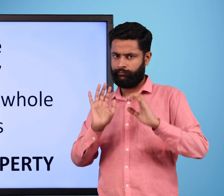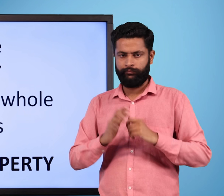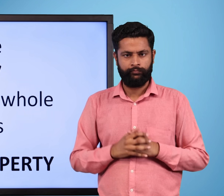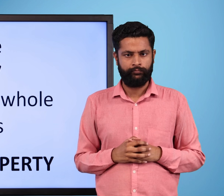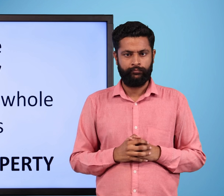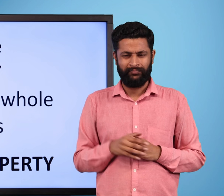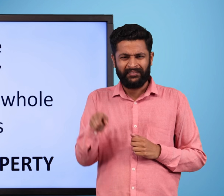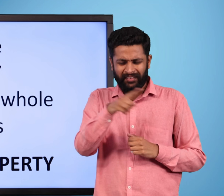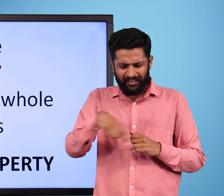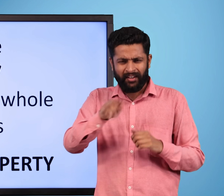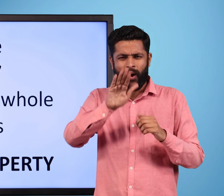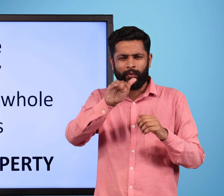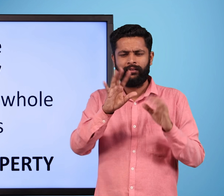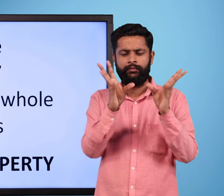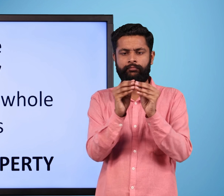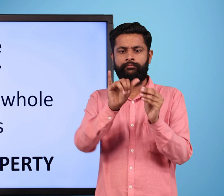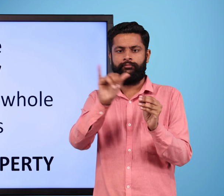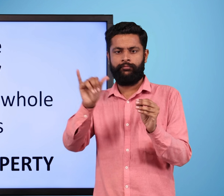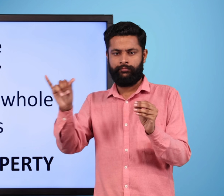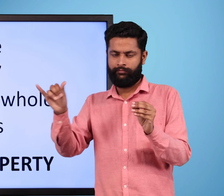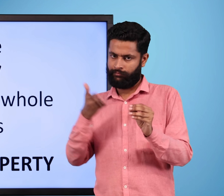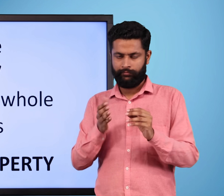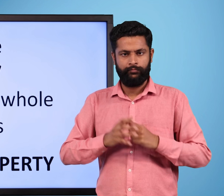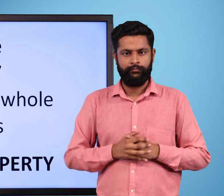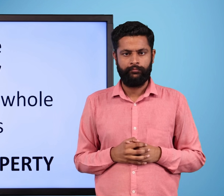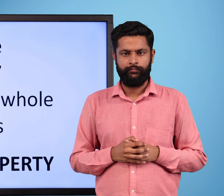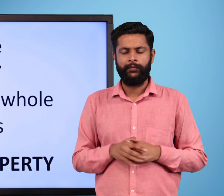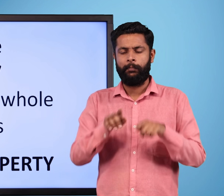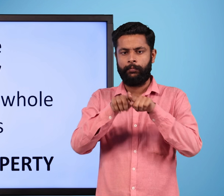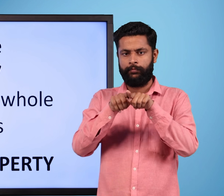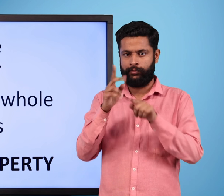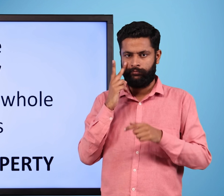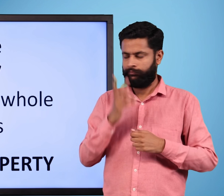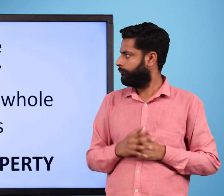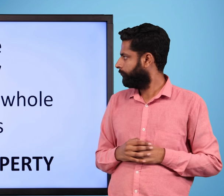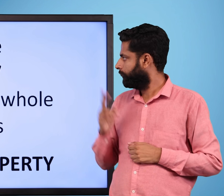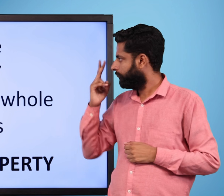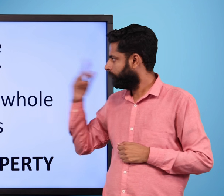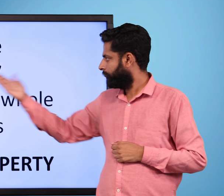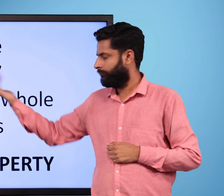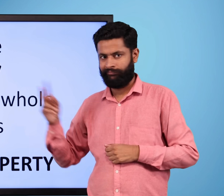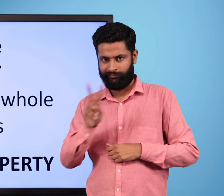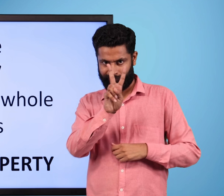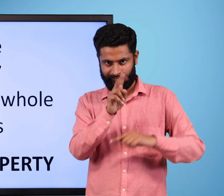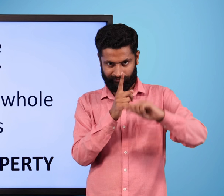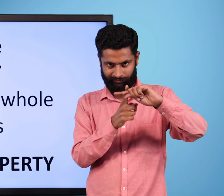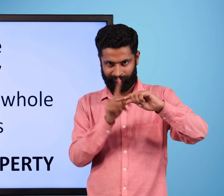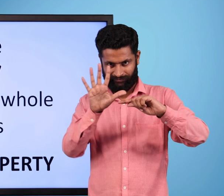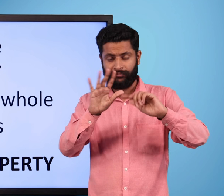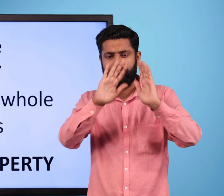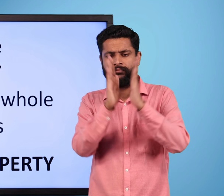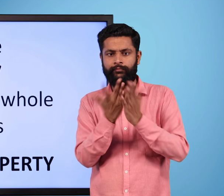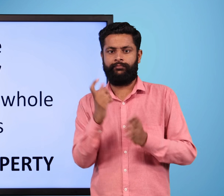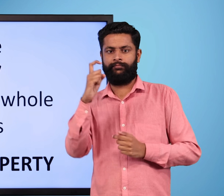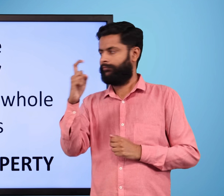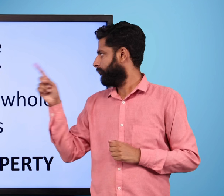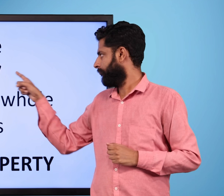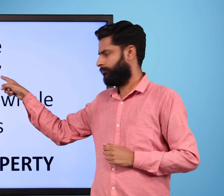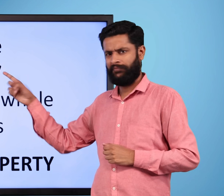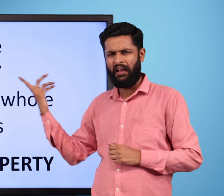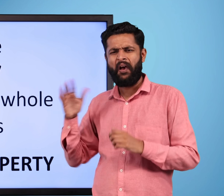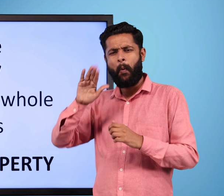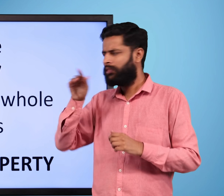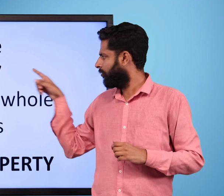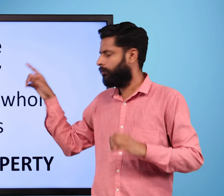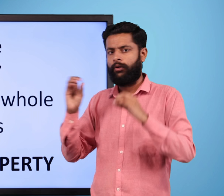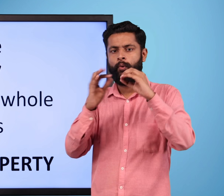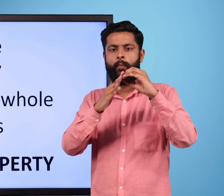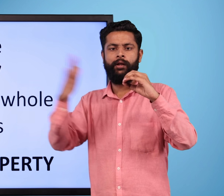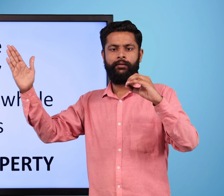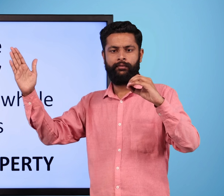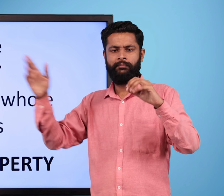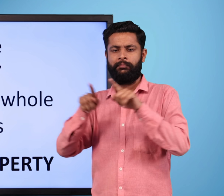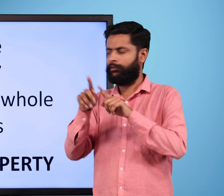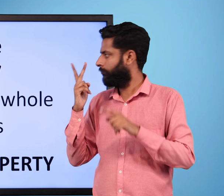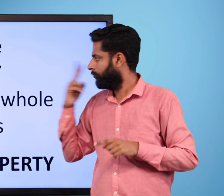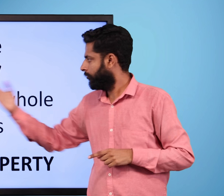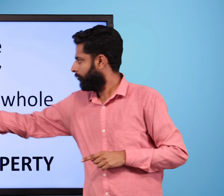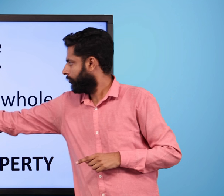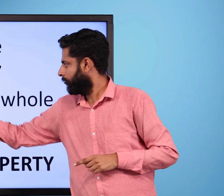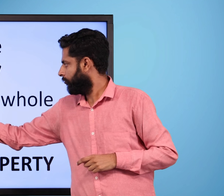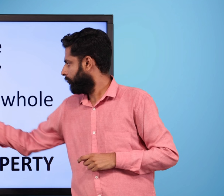This property is called closure property. For example, the sum of two whole numbers 2 and 5 is 7 which is also a whole number.